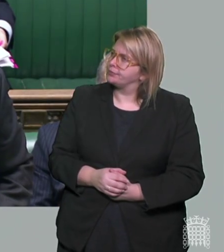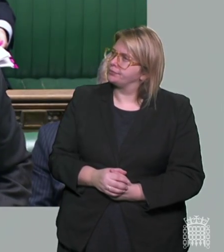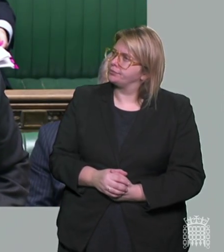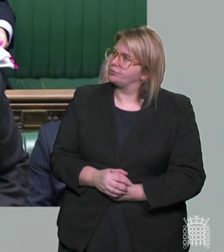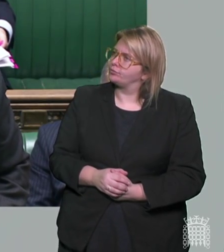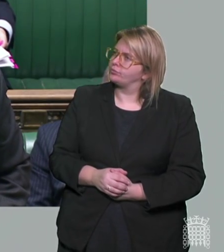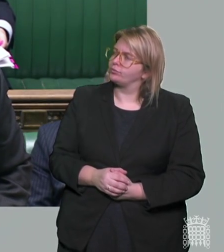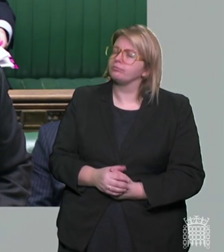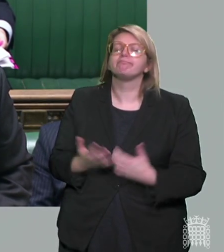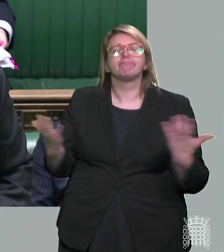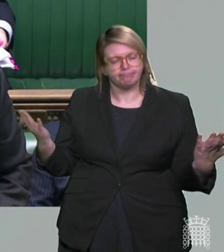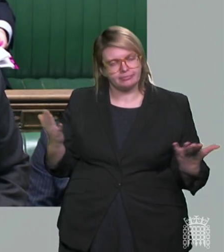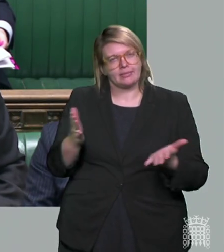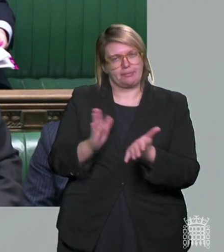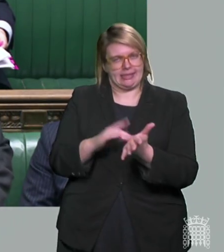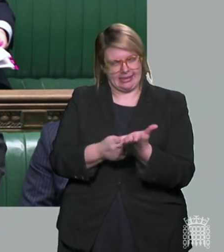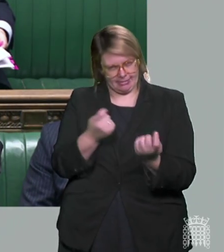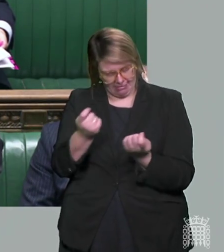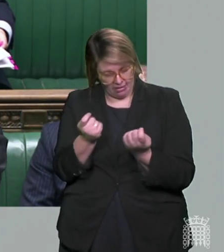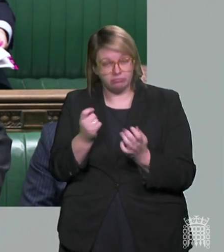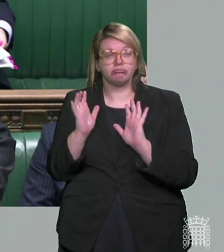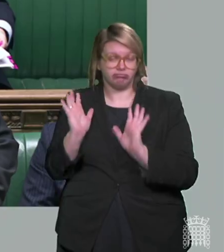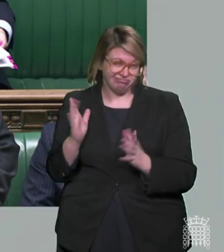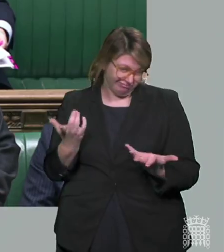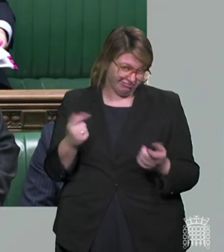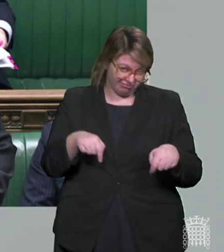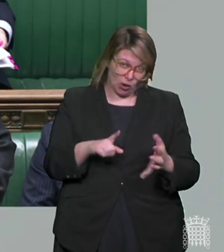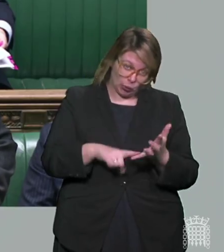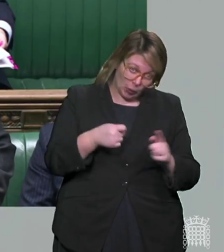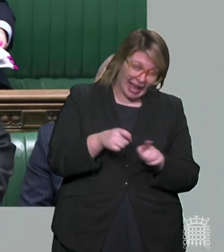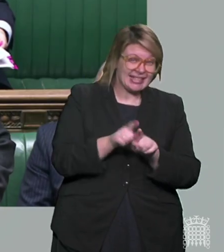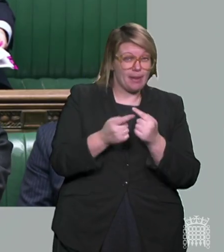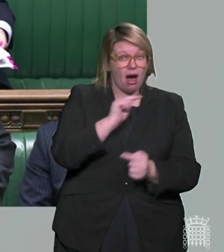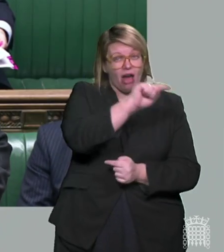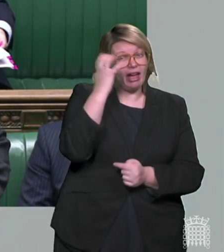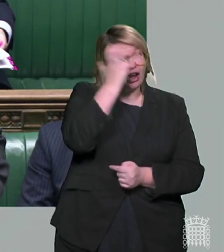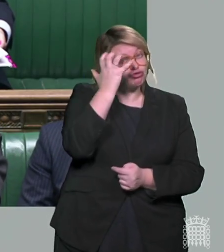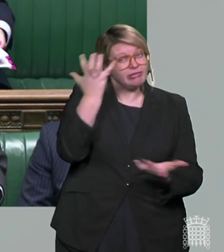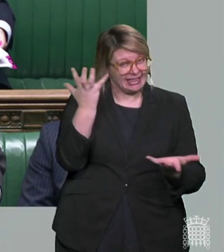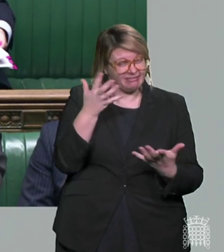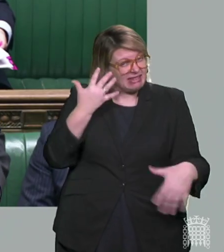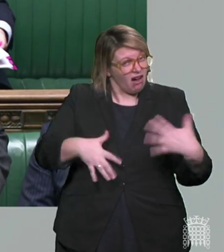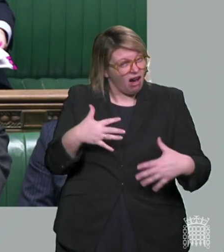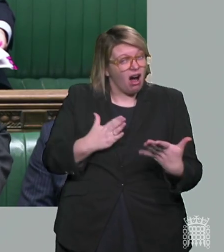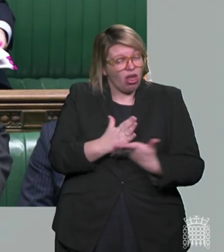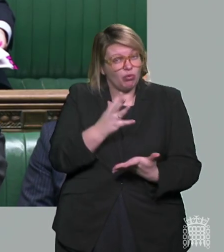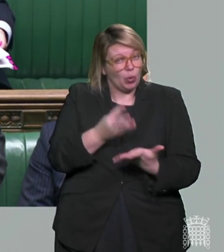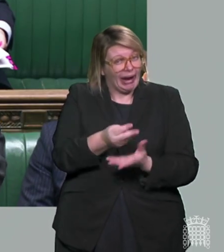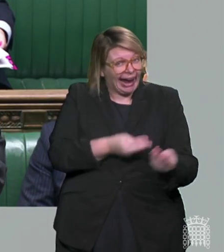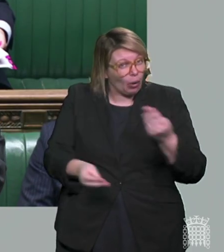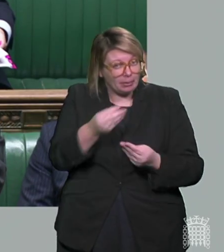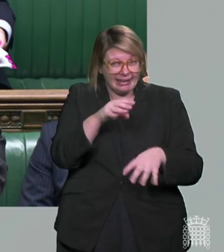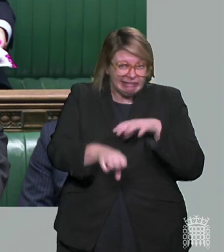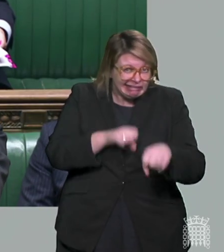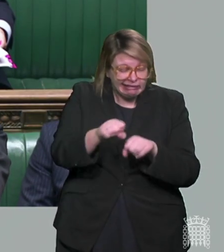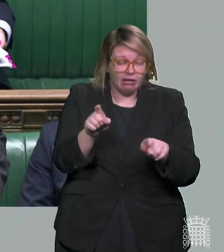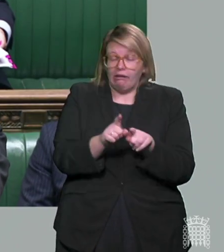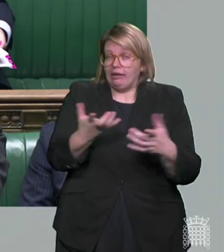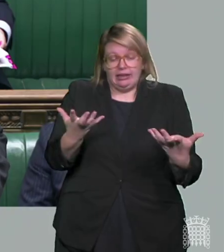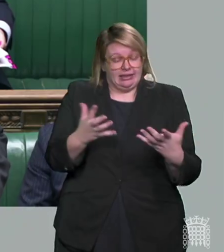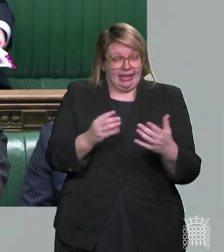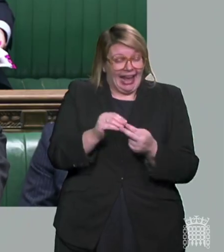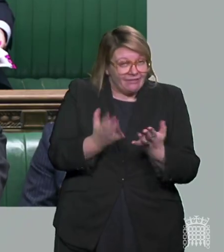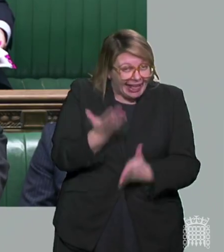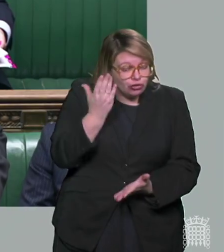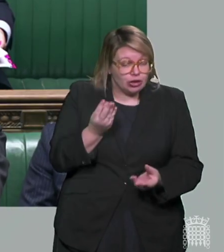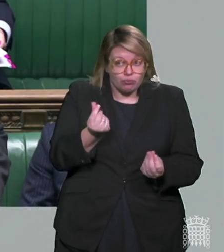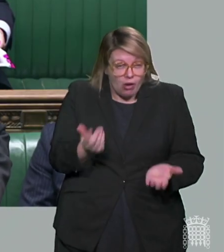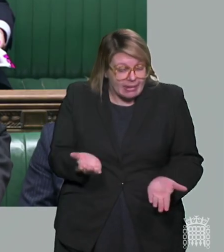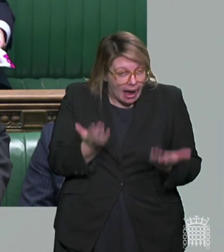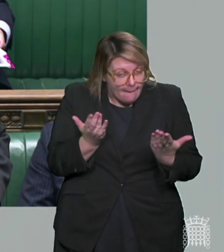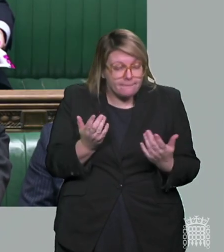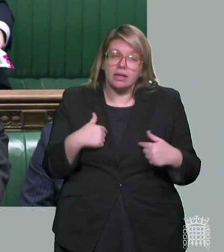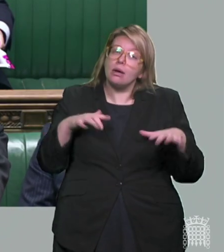Like many countries around the world, the UK has been buffeted by global economic headwinds driving high inflation and slowing growth, but we have taken decisive action to protect households and businesses.